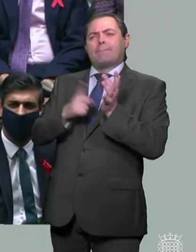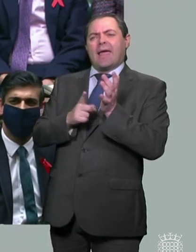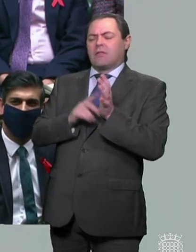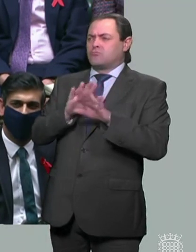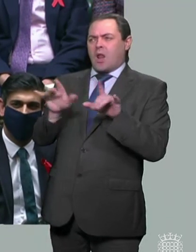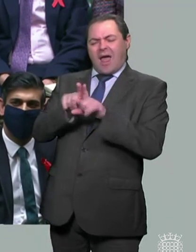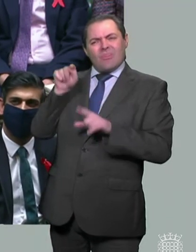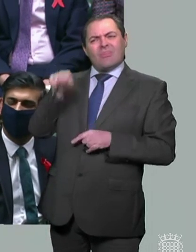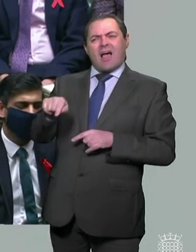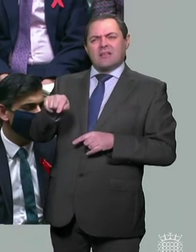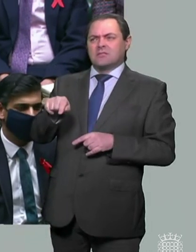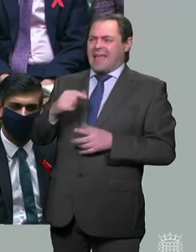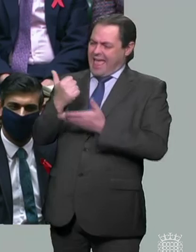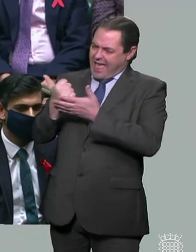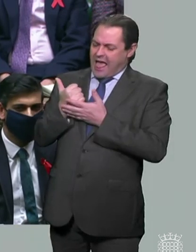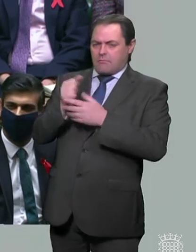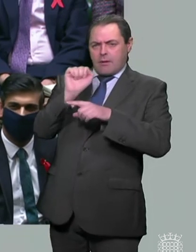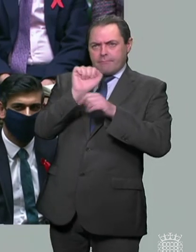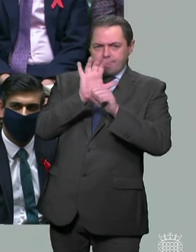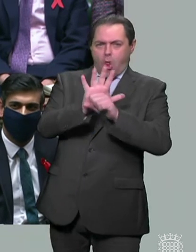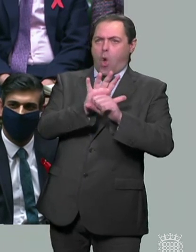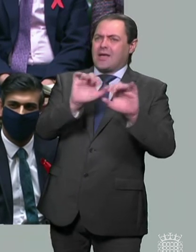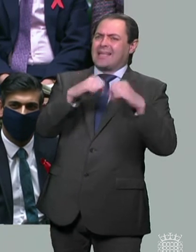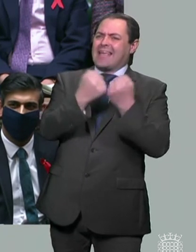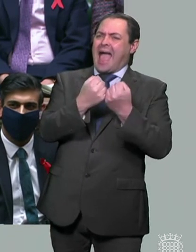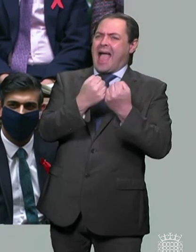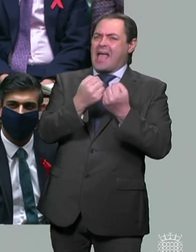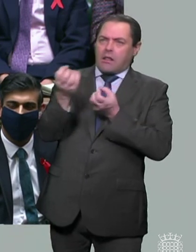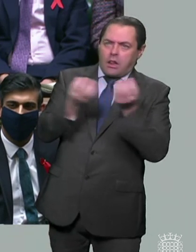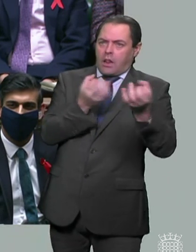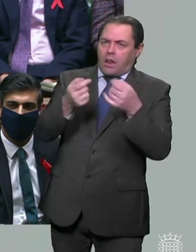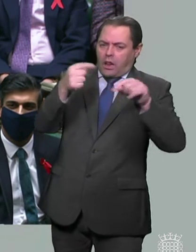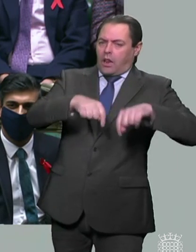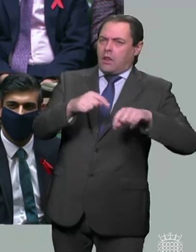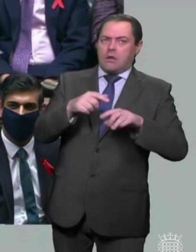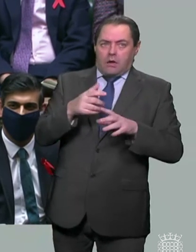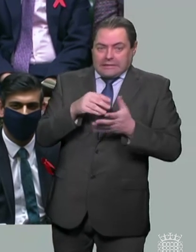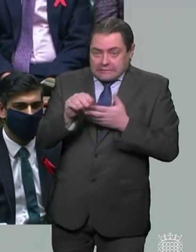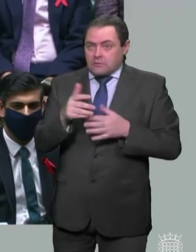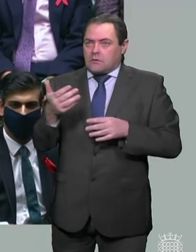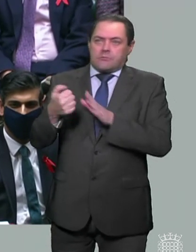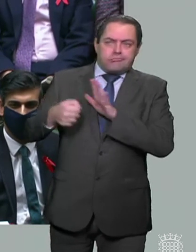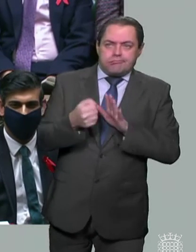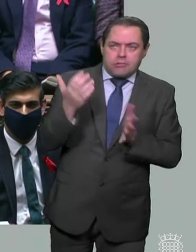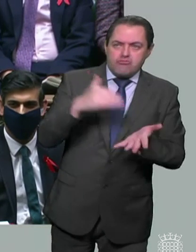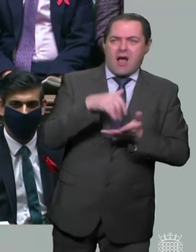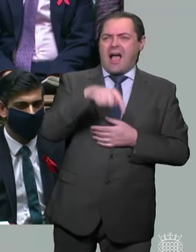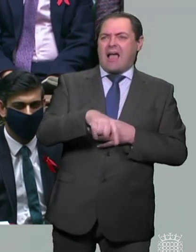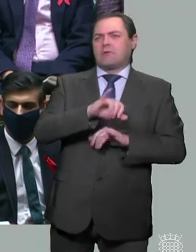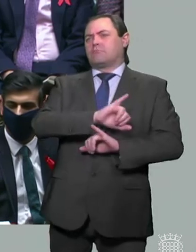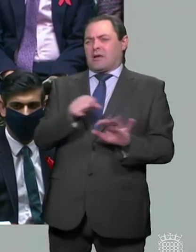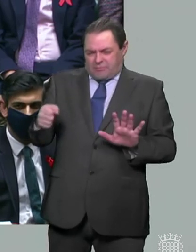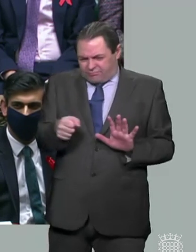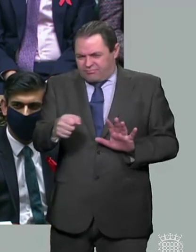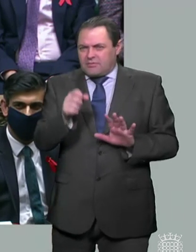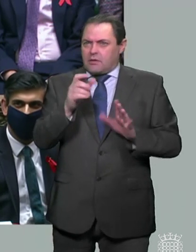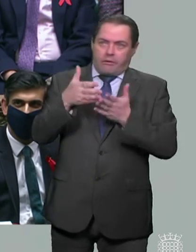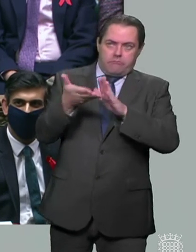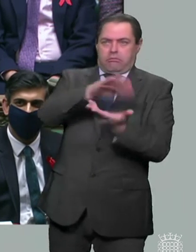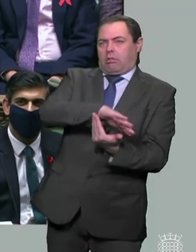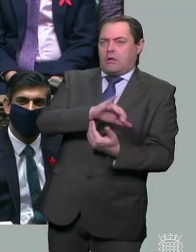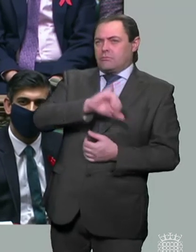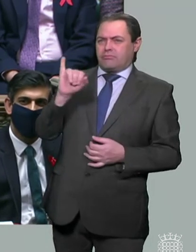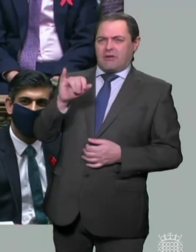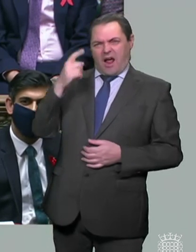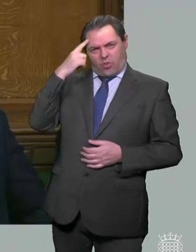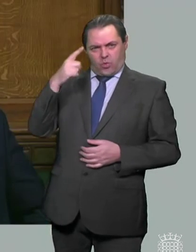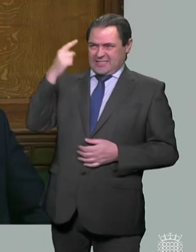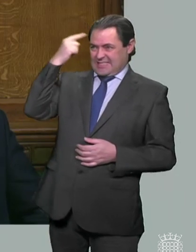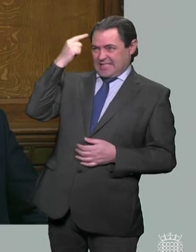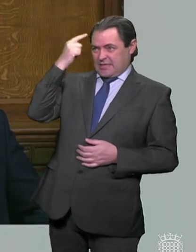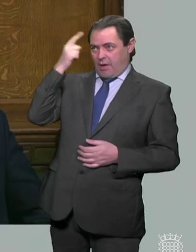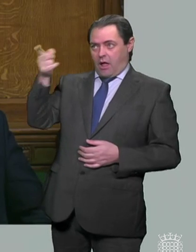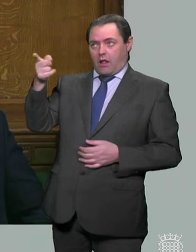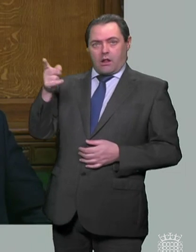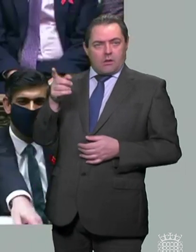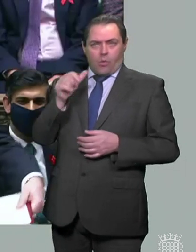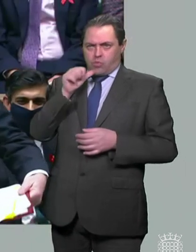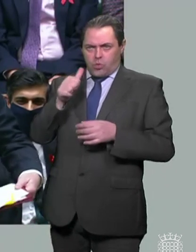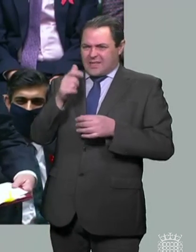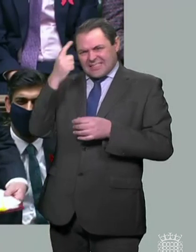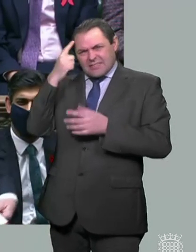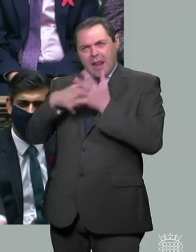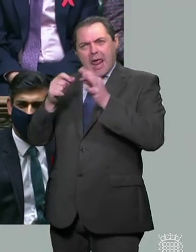It helps us to fight the evil gangs who are predating on people’s willingness to cross the channel in unseaworthy boats and I would have thought that a sensible Labour party would support it.